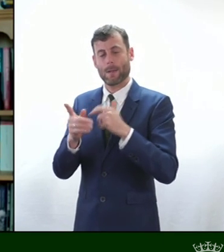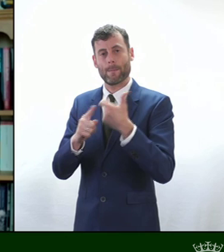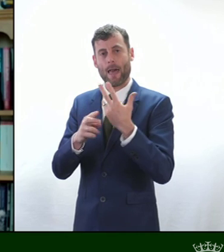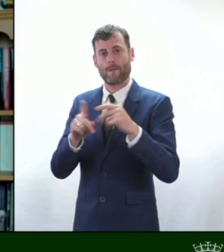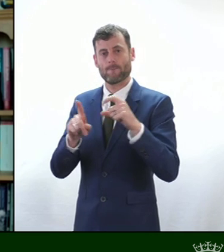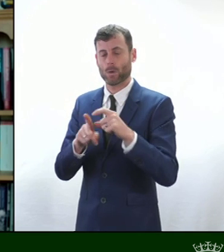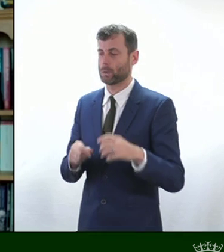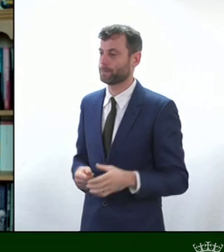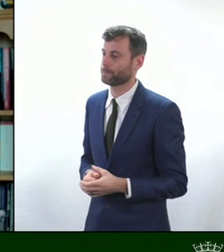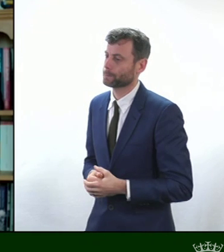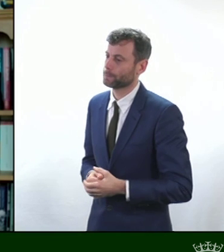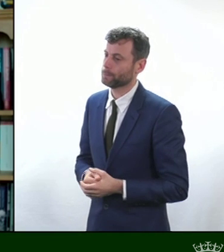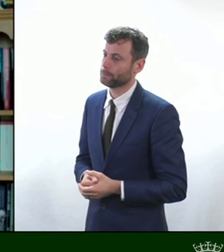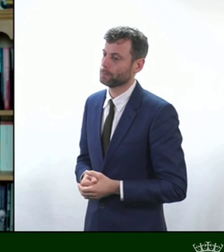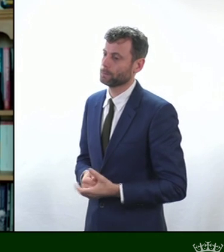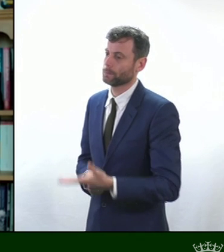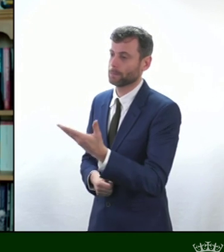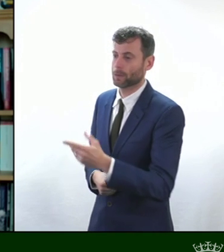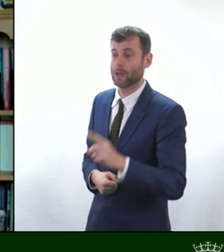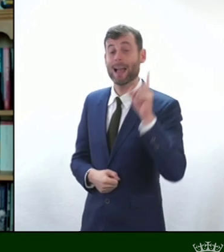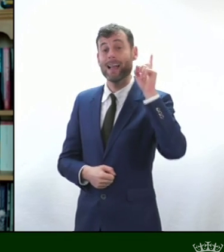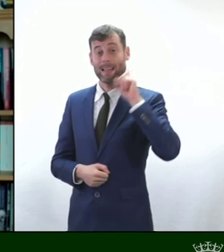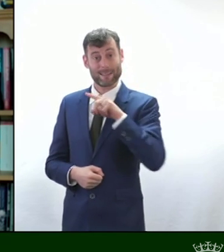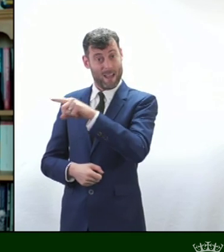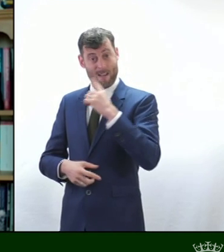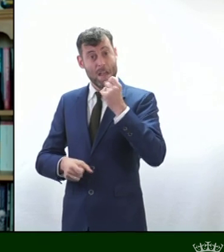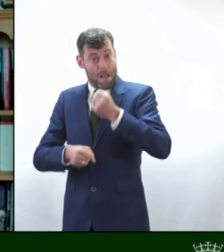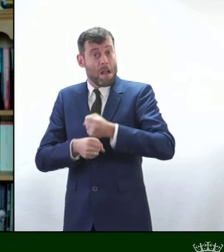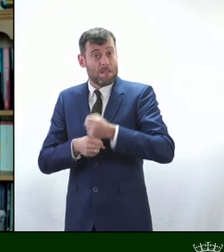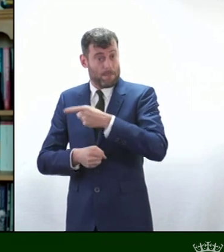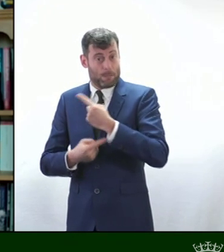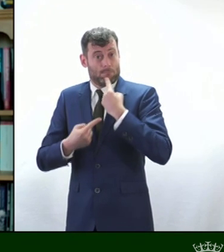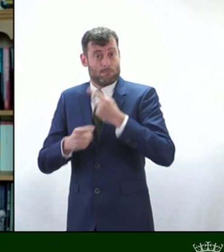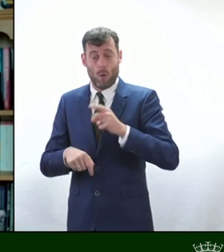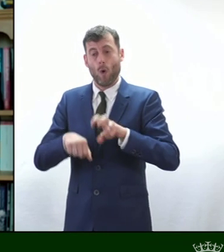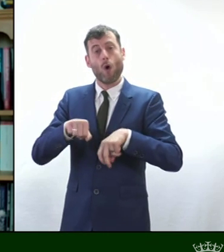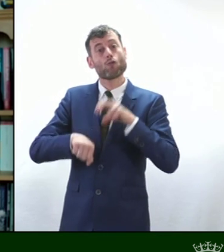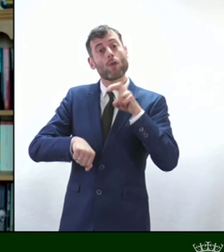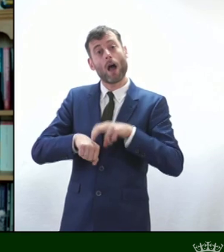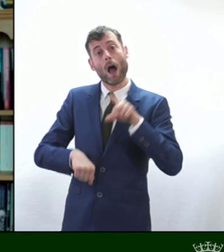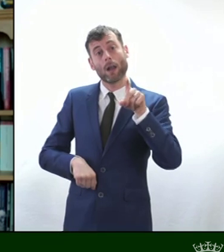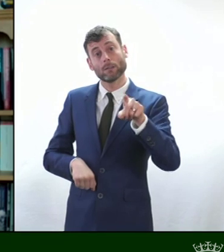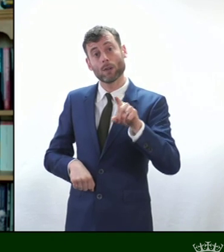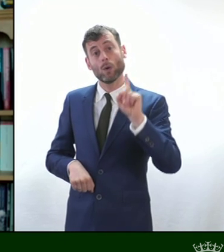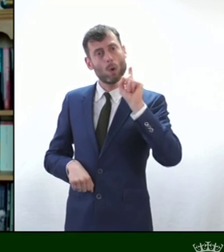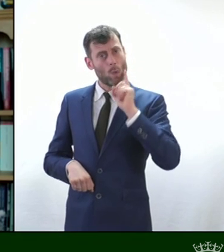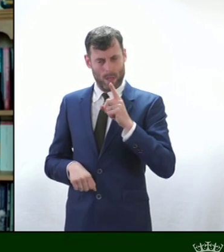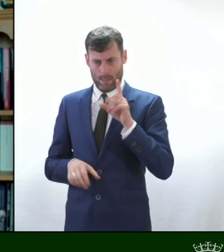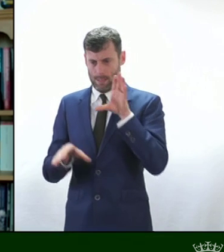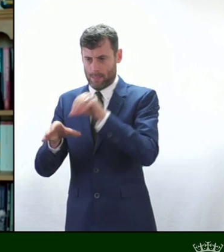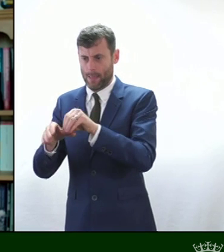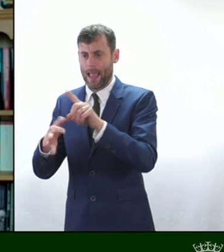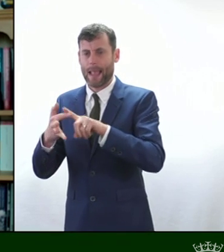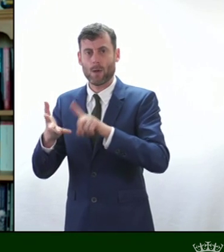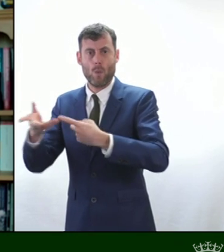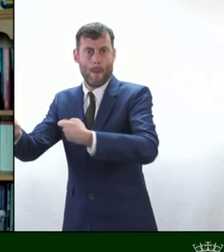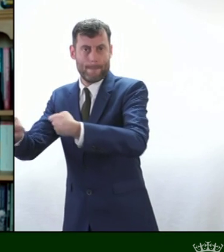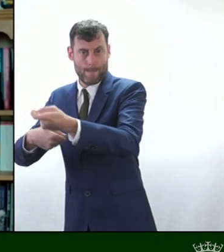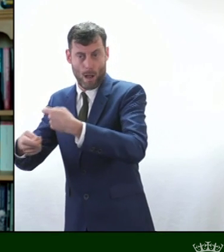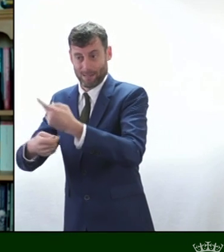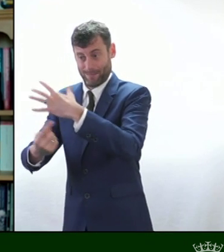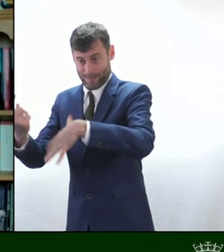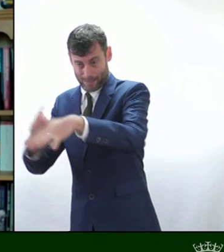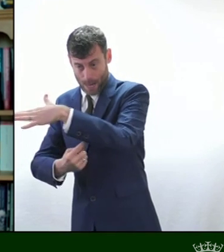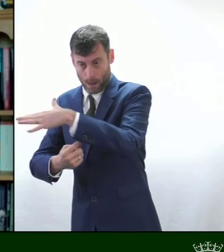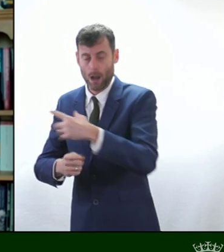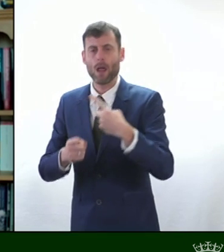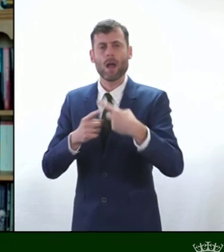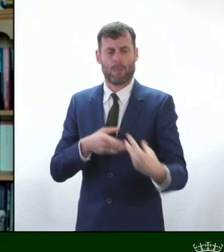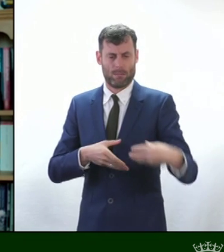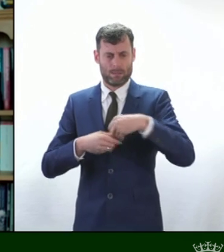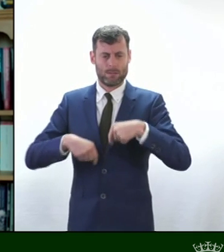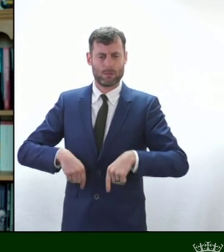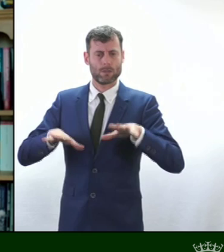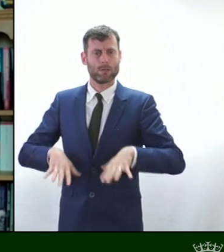Yesterday, by this Government’s own admission, it was confirmed that Northern Ireland is getting the best of both worlds: access to the EU single market and customs union.